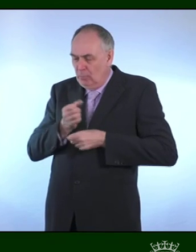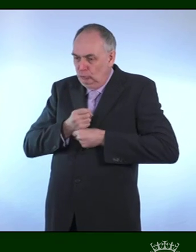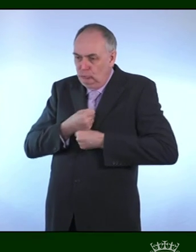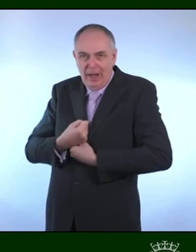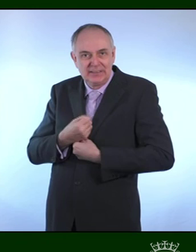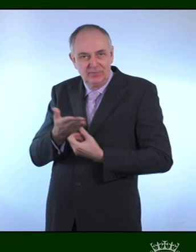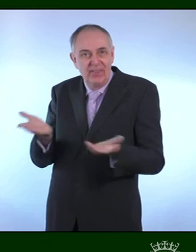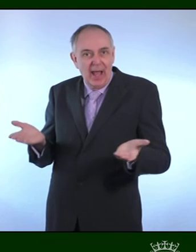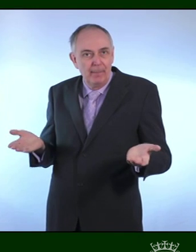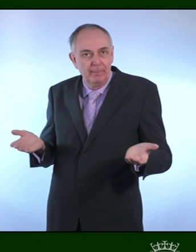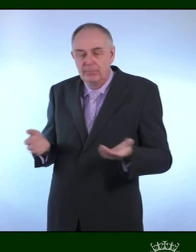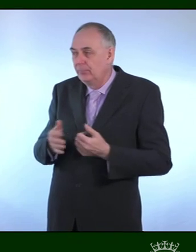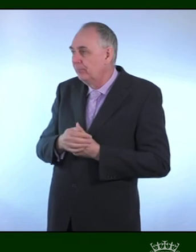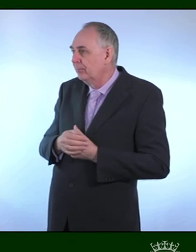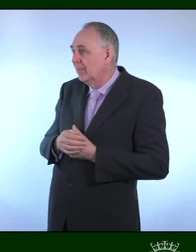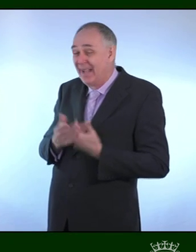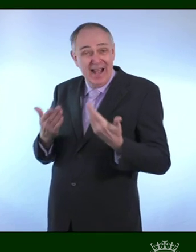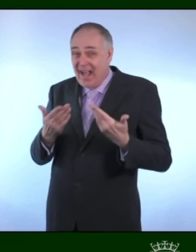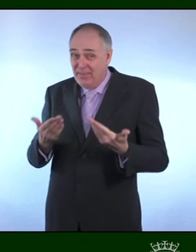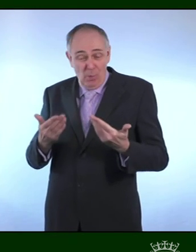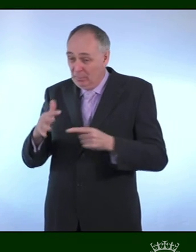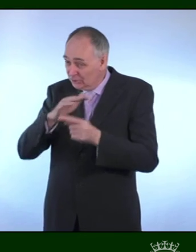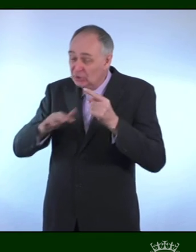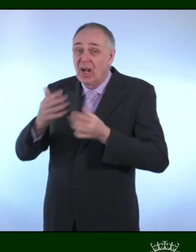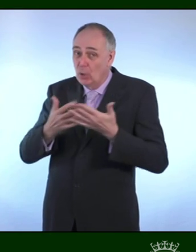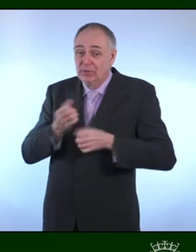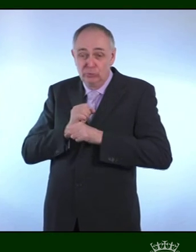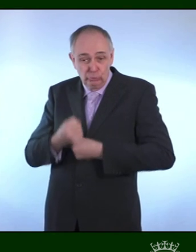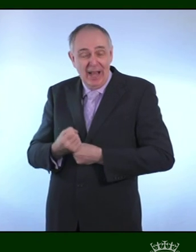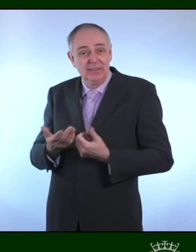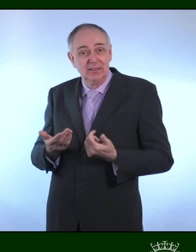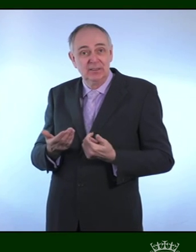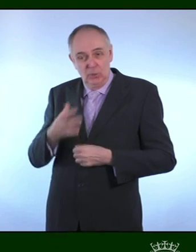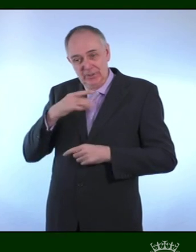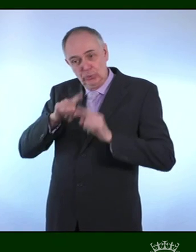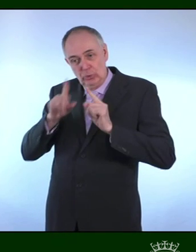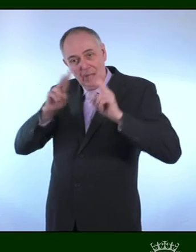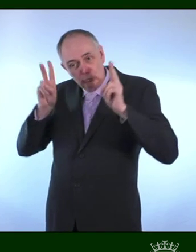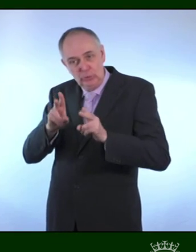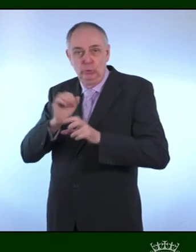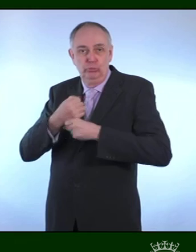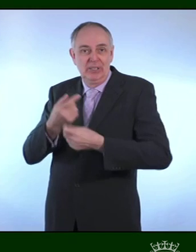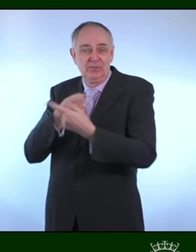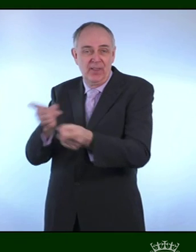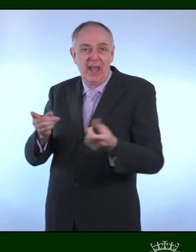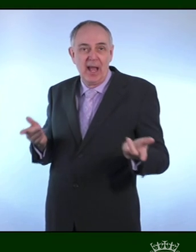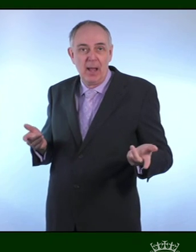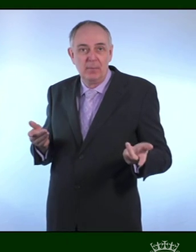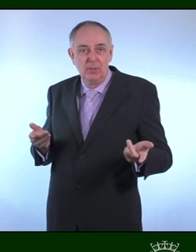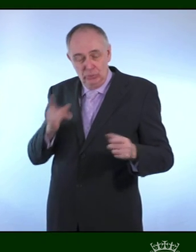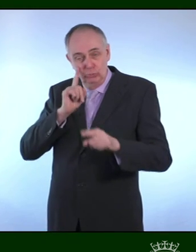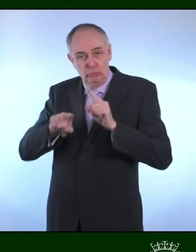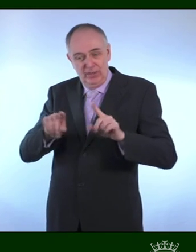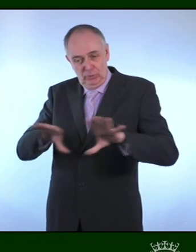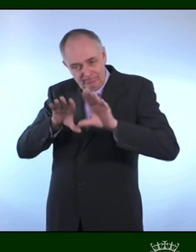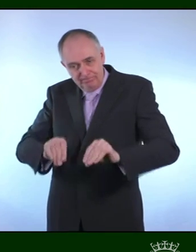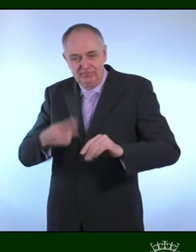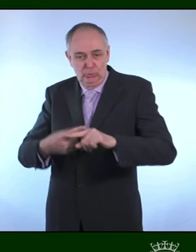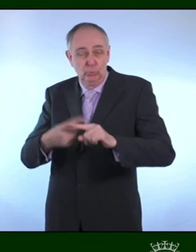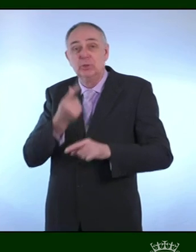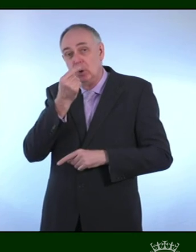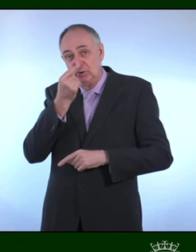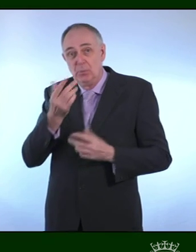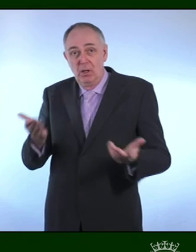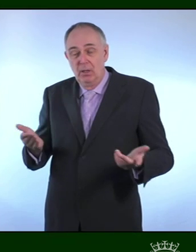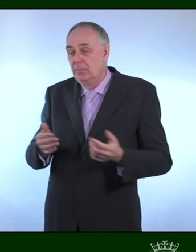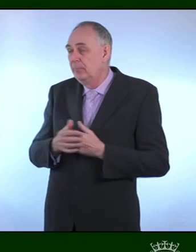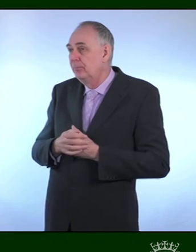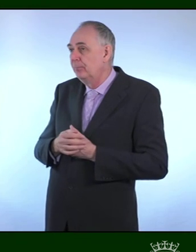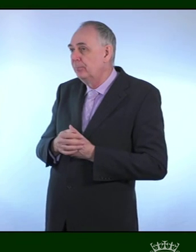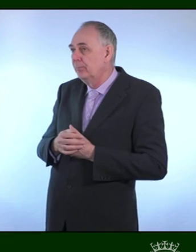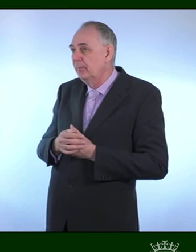The levels of stress throughout our society are huge. It is up to all of us to do what we can to reduce those levels of stress and bring this whole situation to a conclusion as quickly as we can.